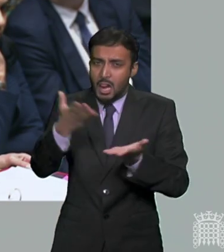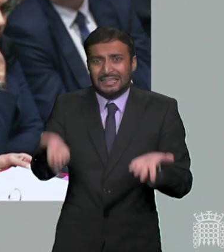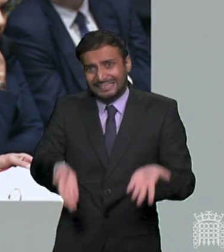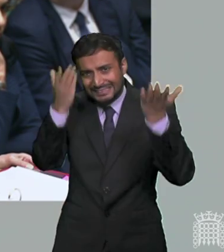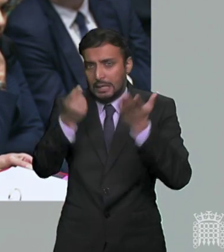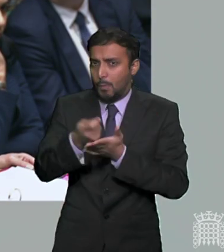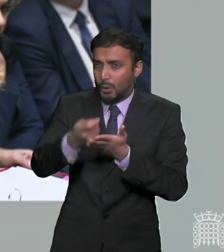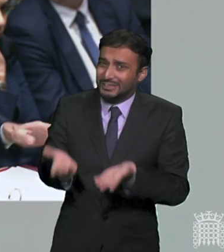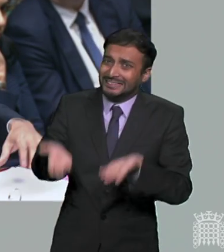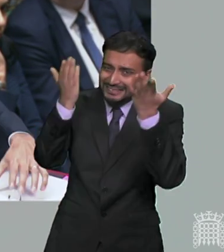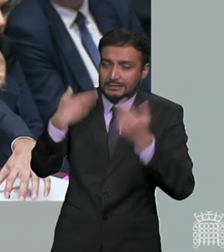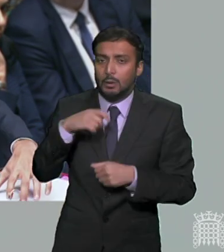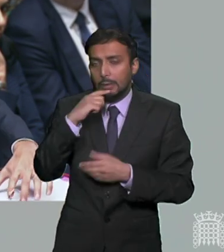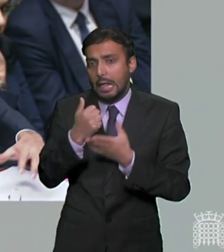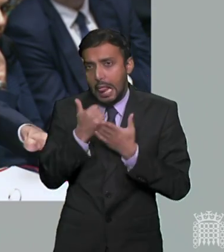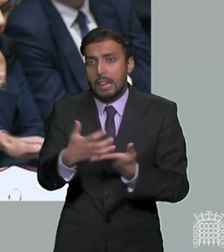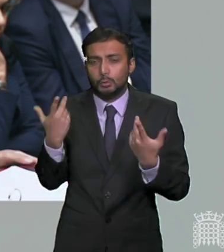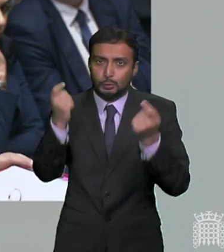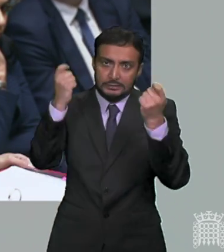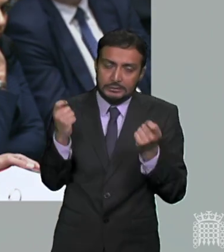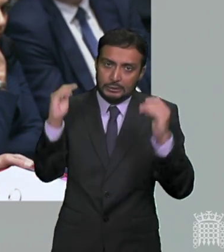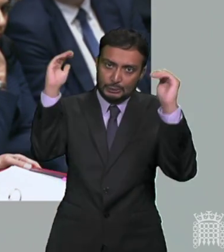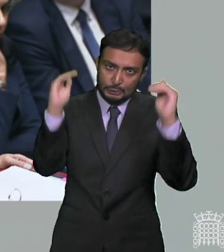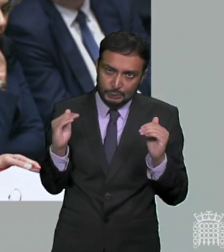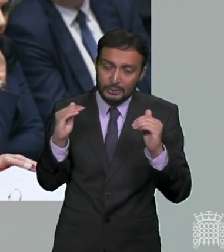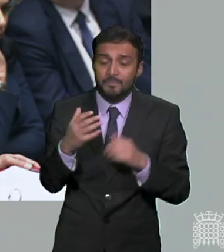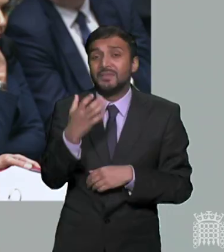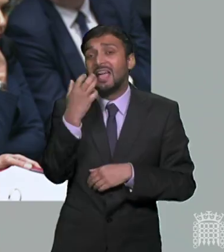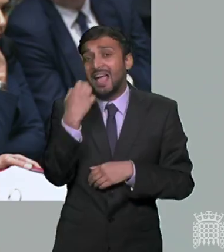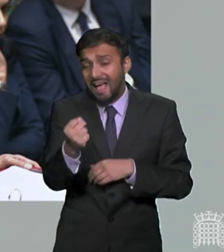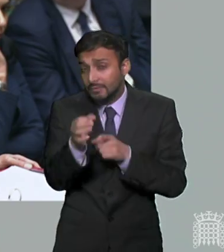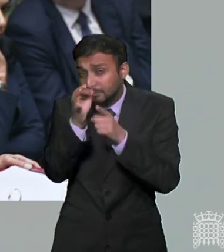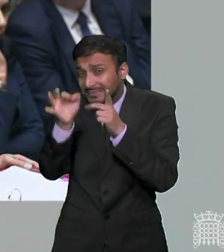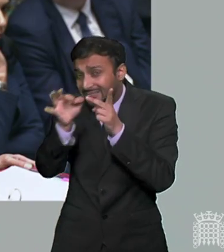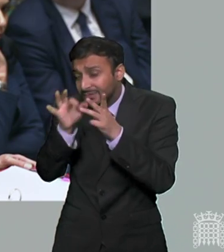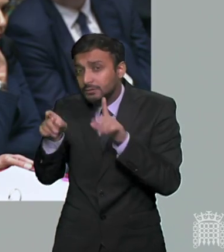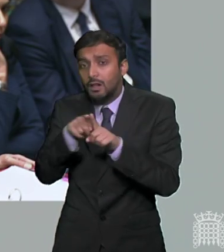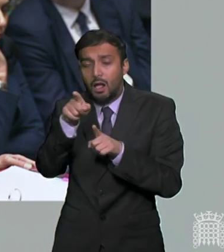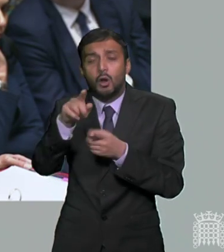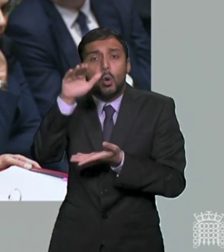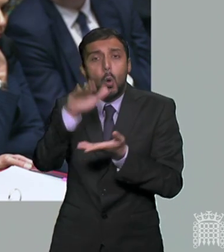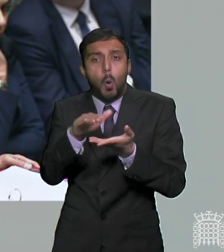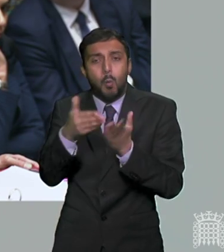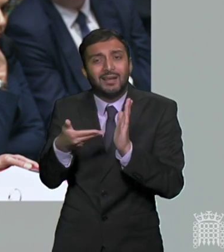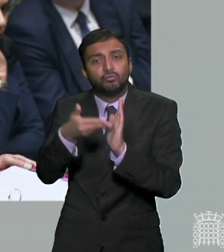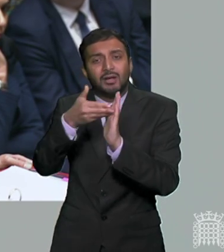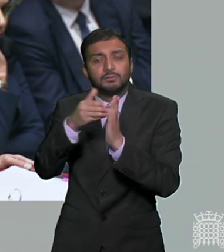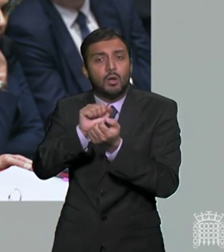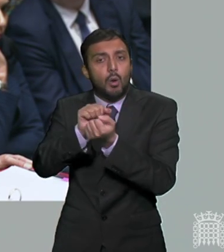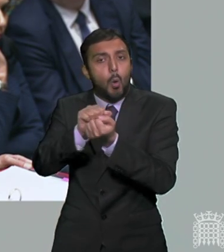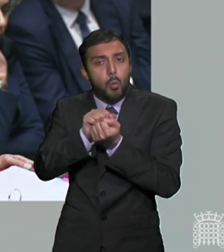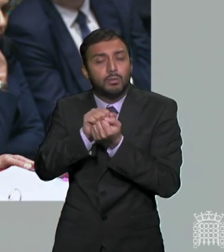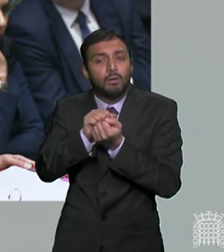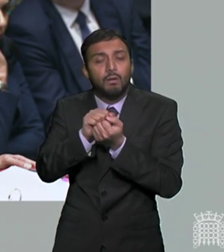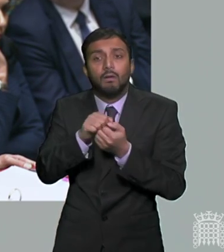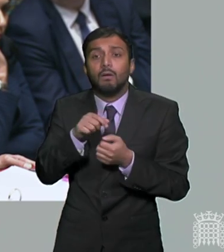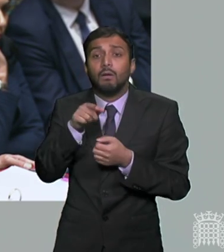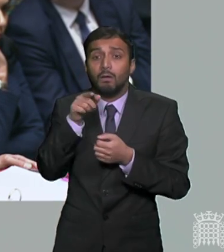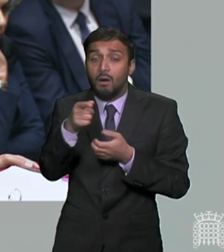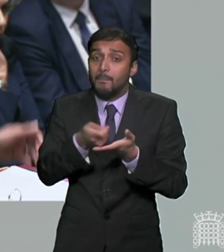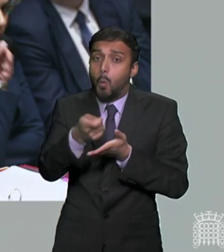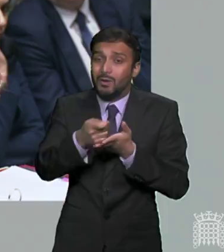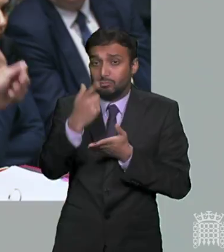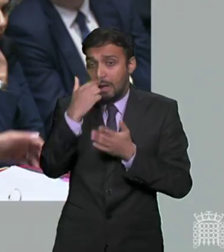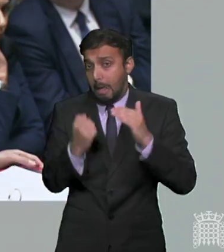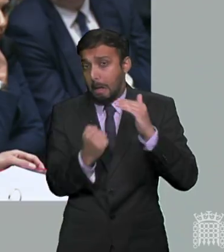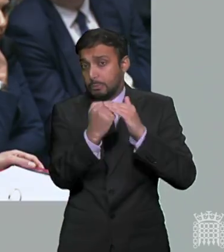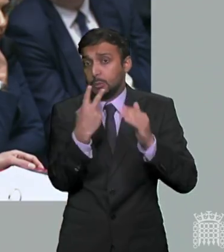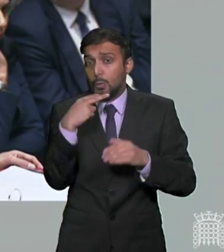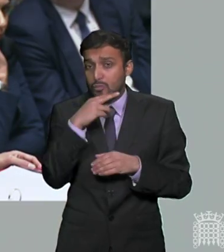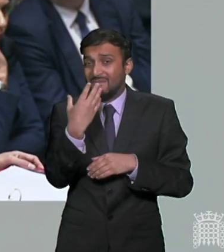There is specific help that the Chancellor announced, offering low-interest loans to homeowners on benefits to cover interest on mortgages of up to £250,000.